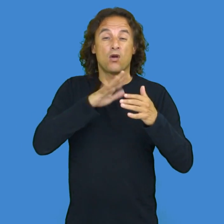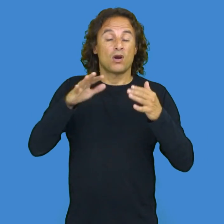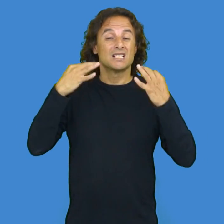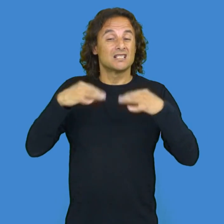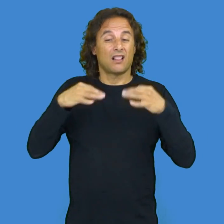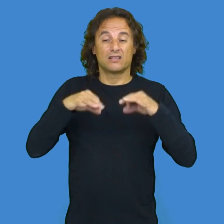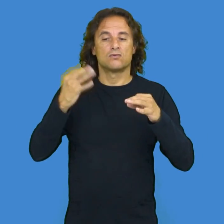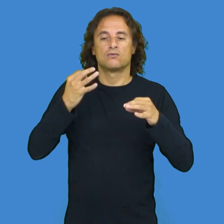normal